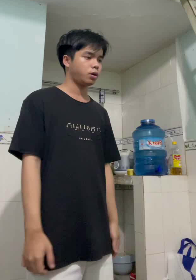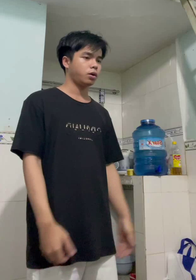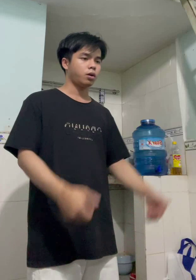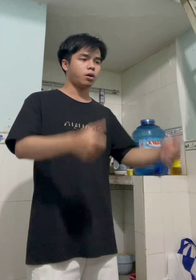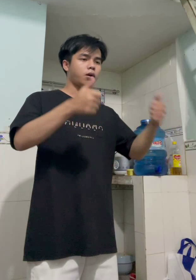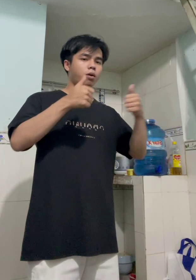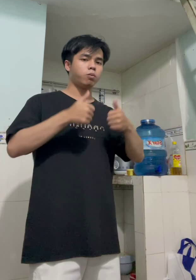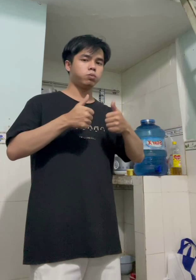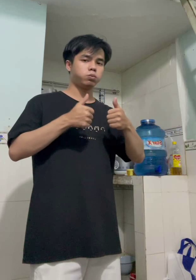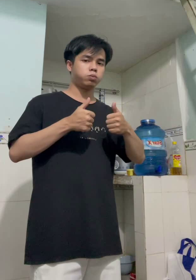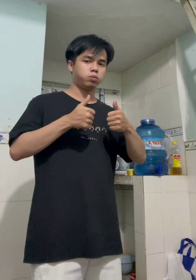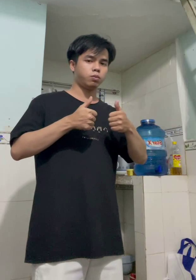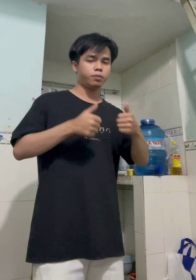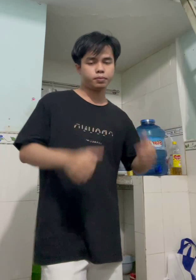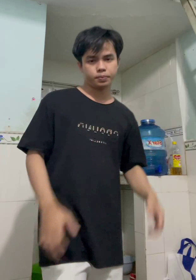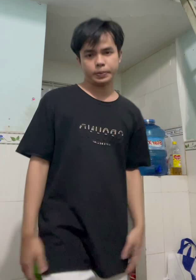rat tot